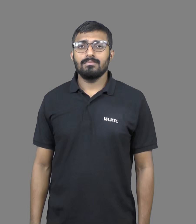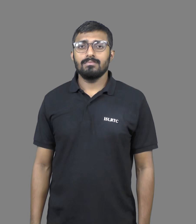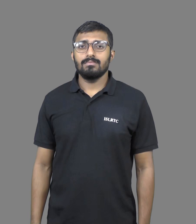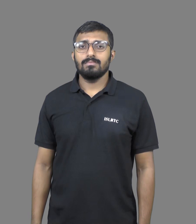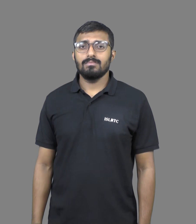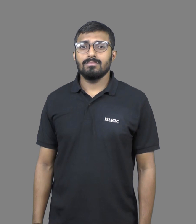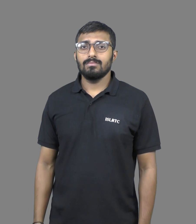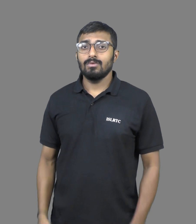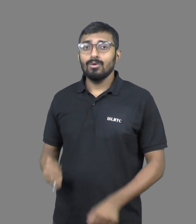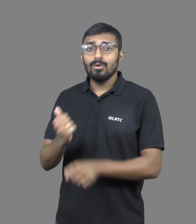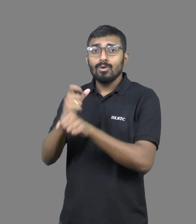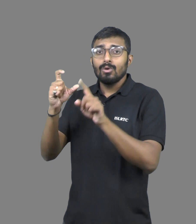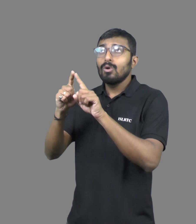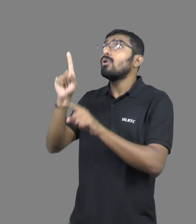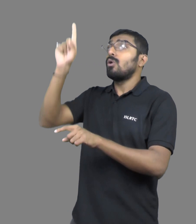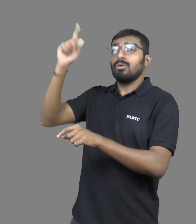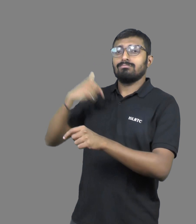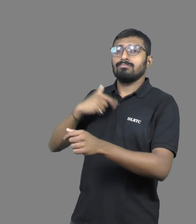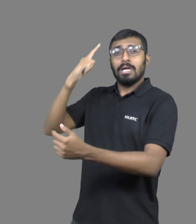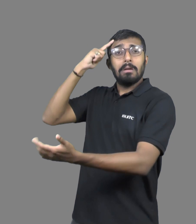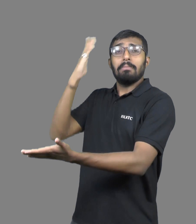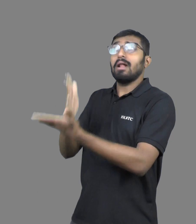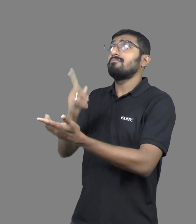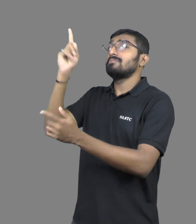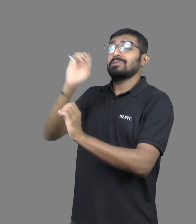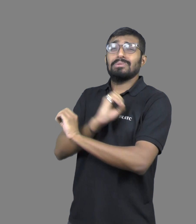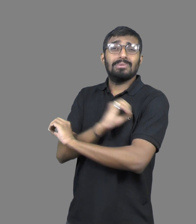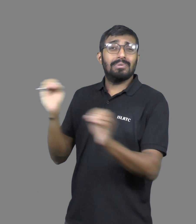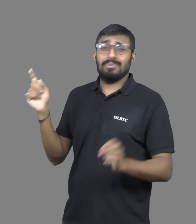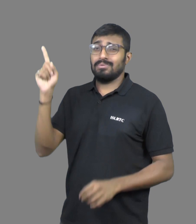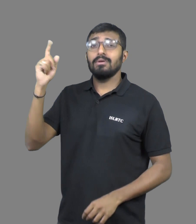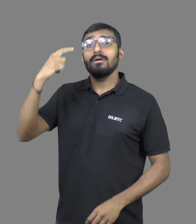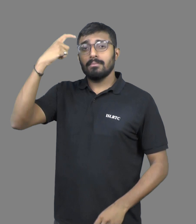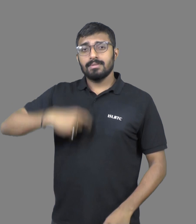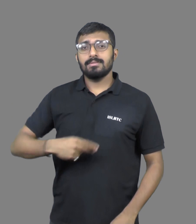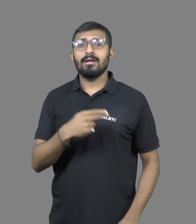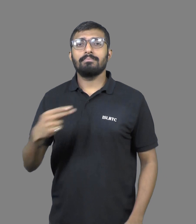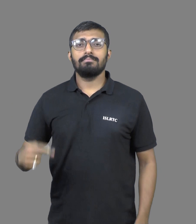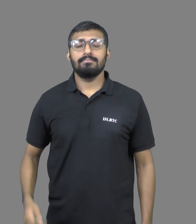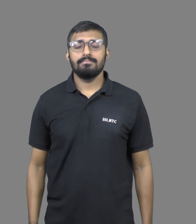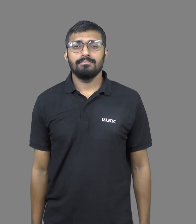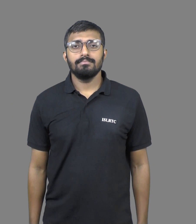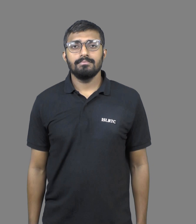Atheist